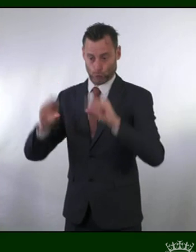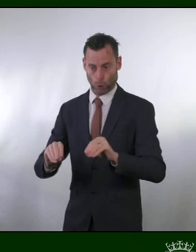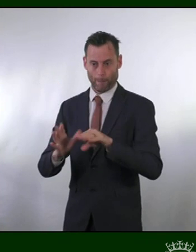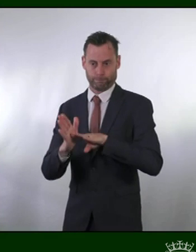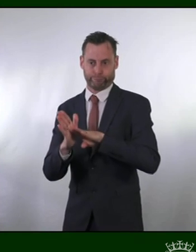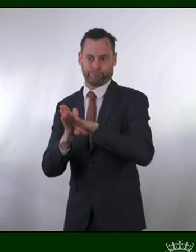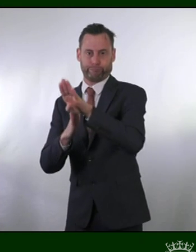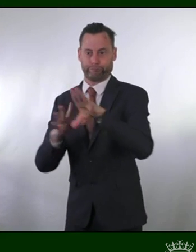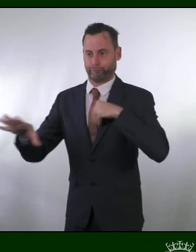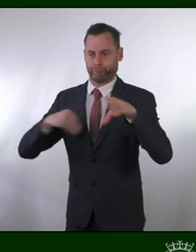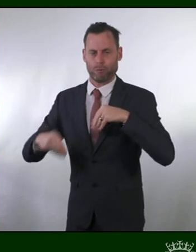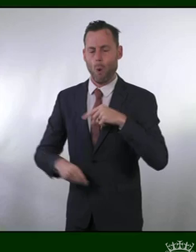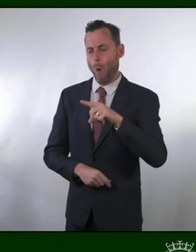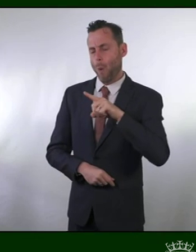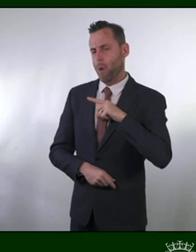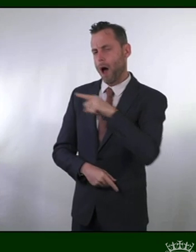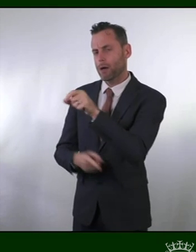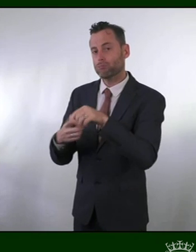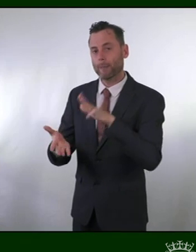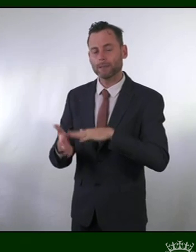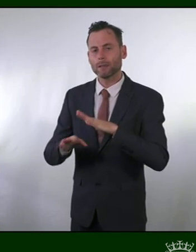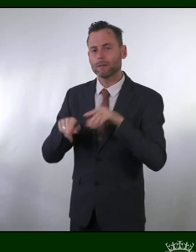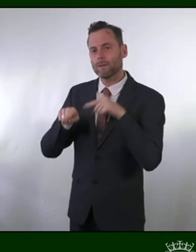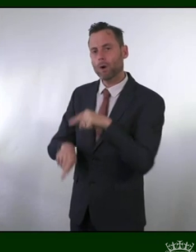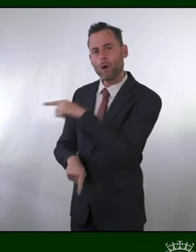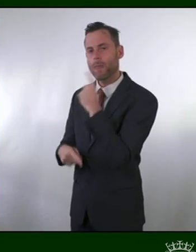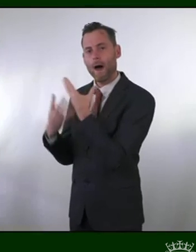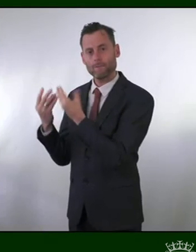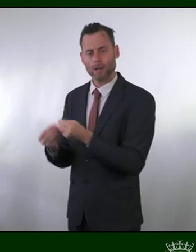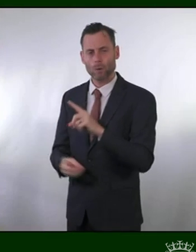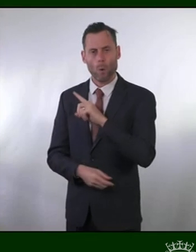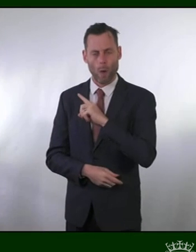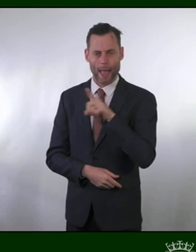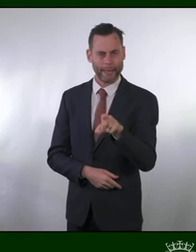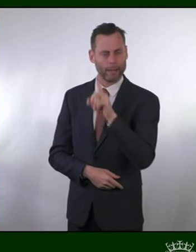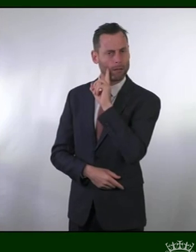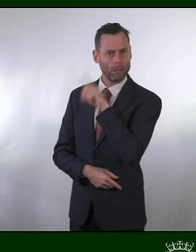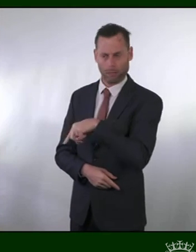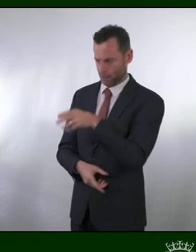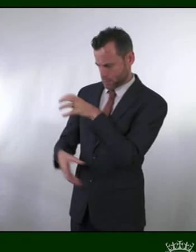Why did the Prime Minister reject that advice and abandon the science?